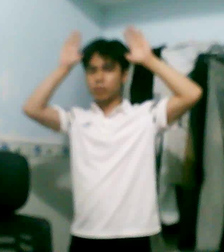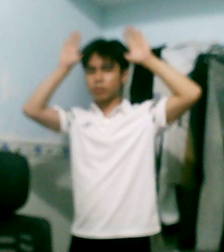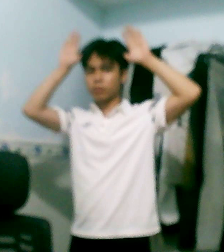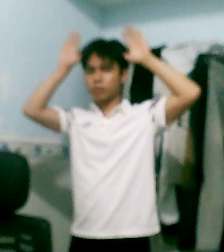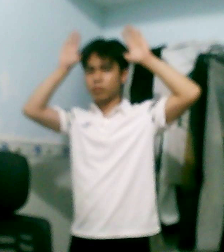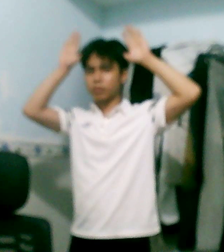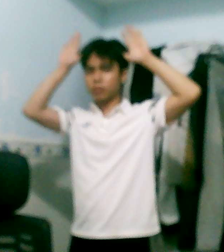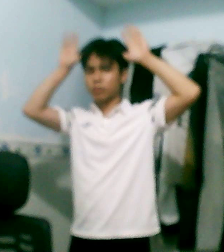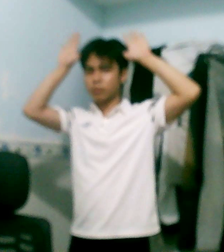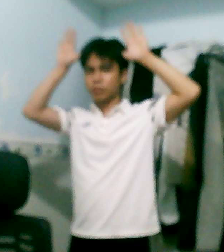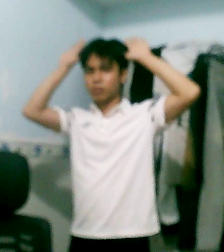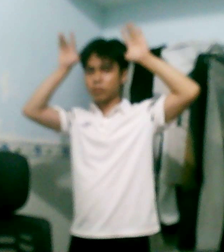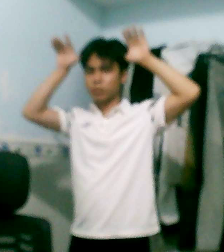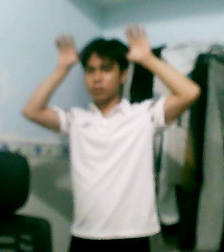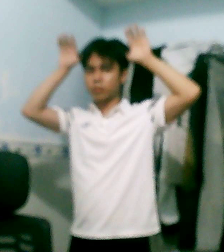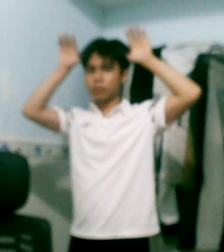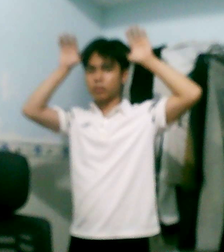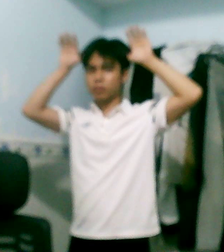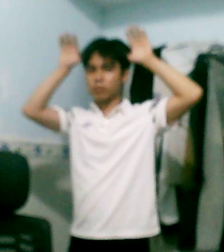cho